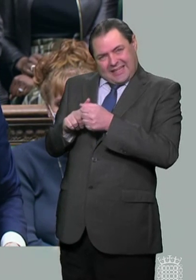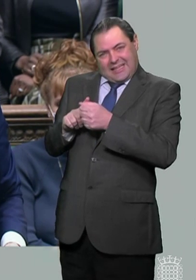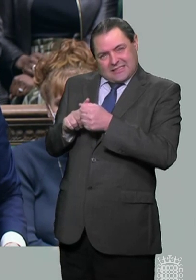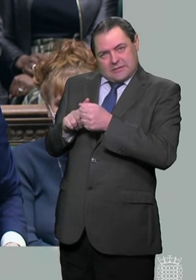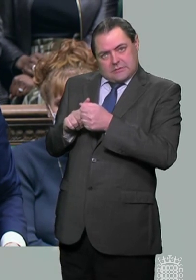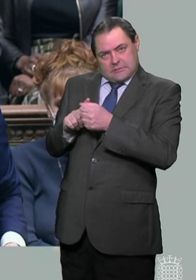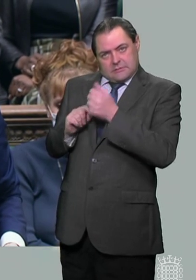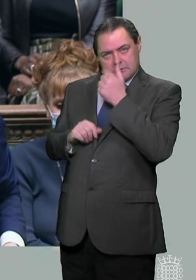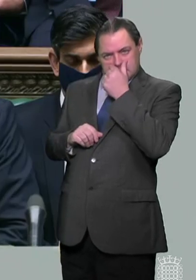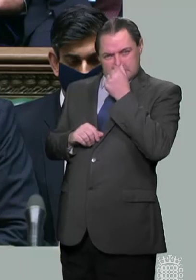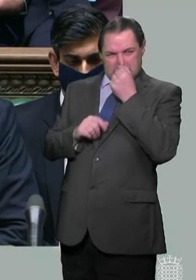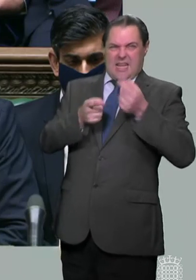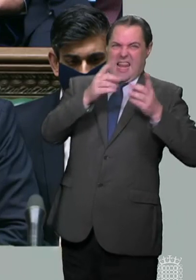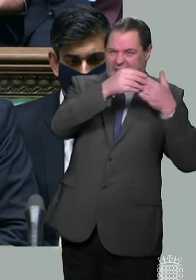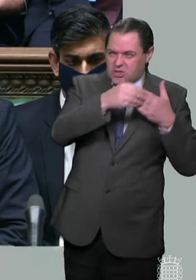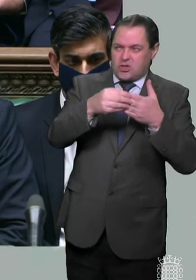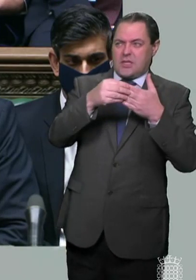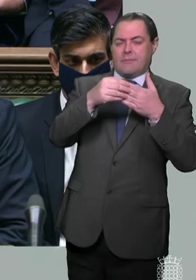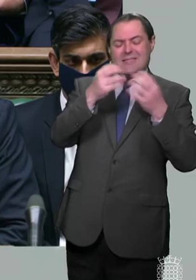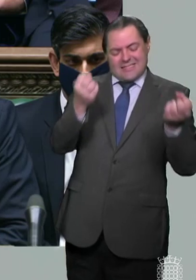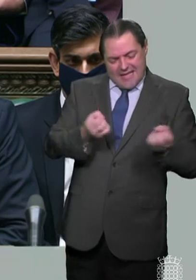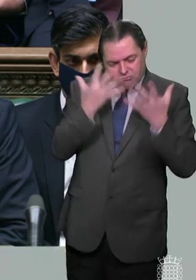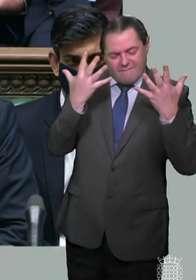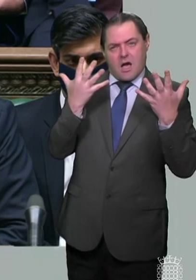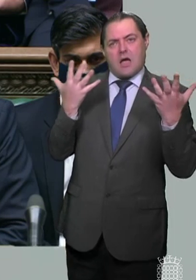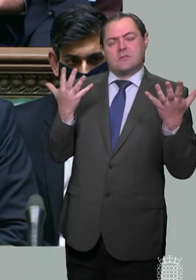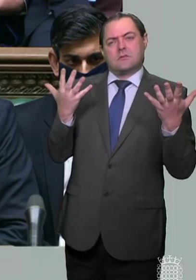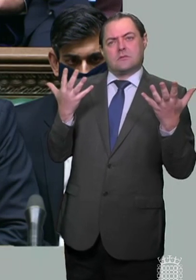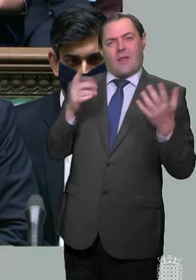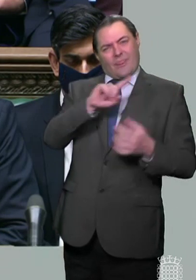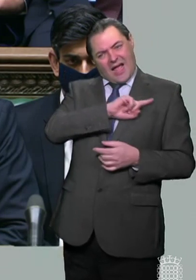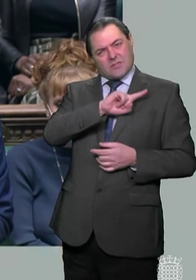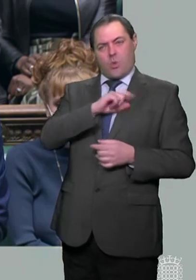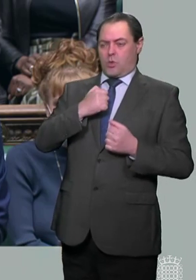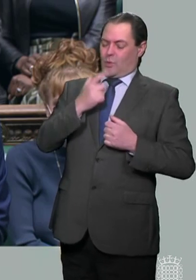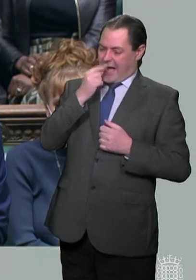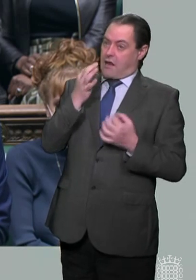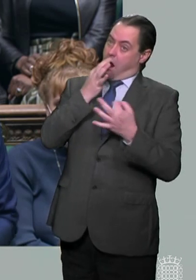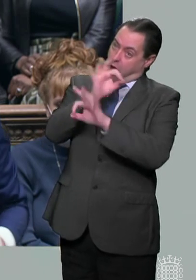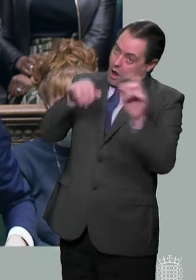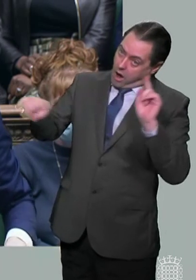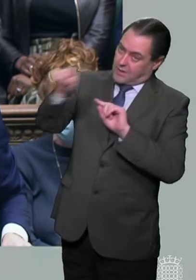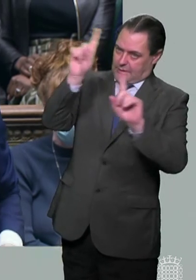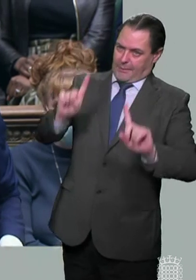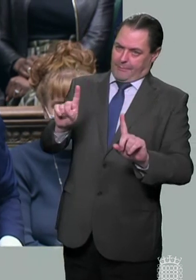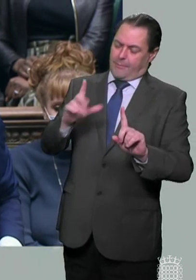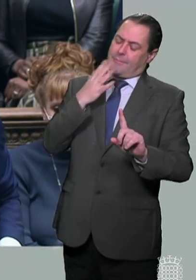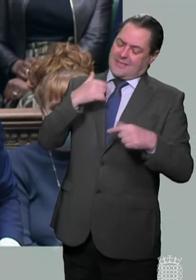Leadership, sacrifice—that is what gives leaders the moral authority to lead.